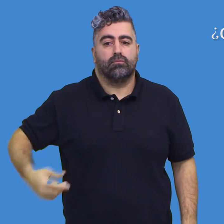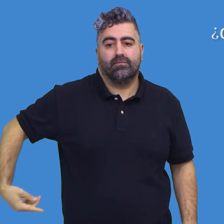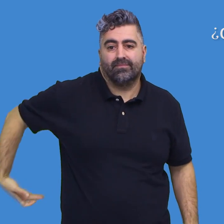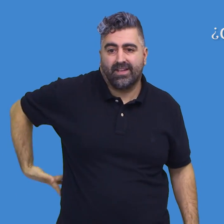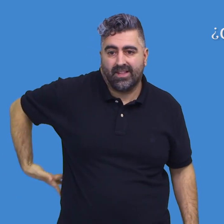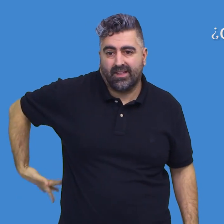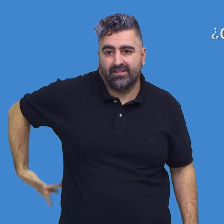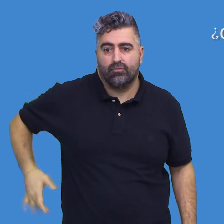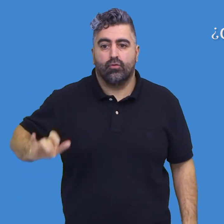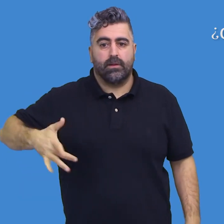riñón